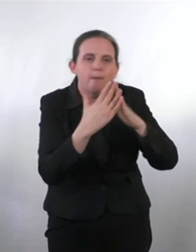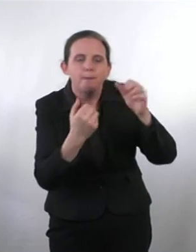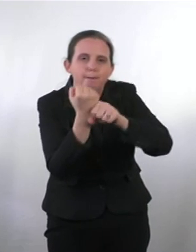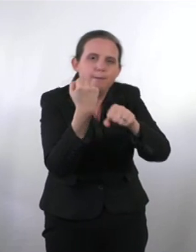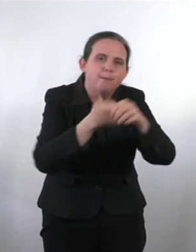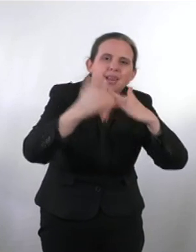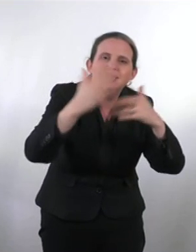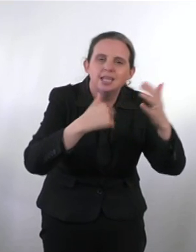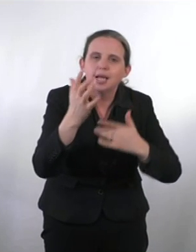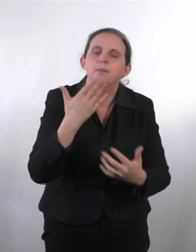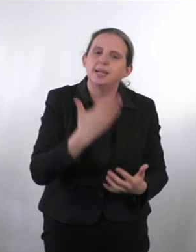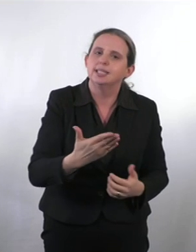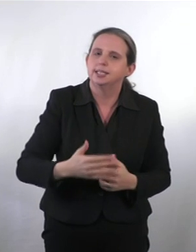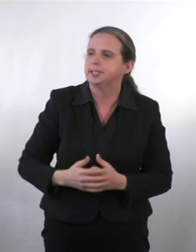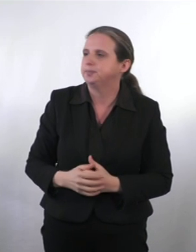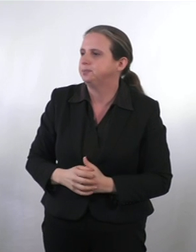I have deep sympathy for